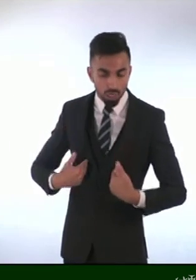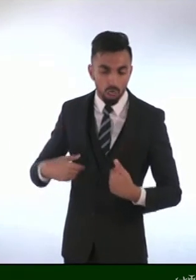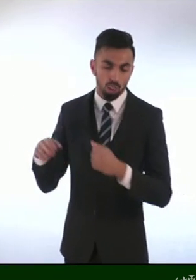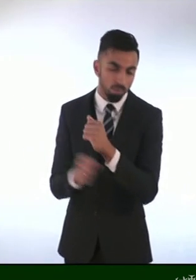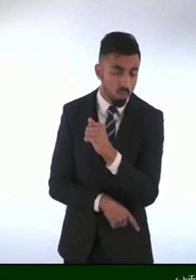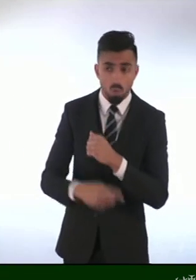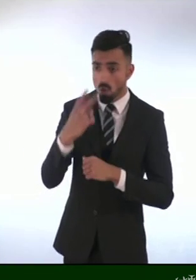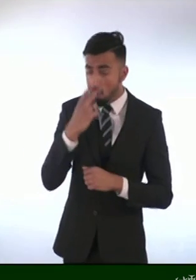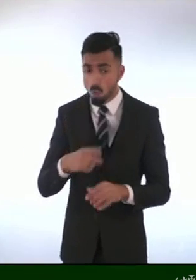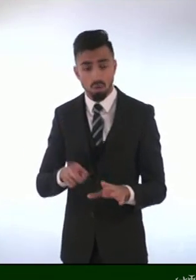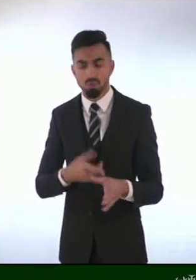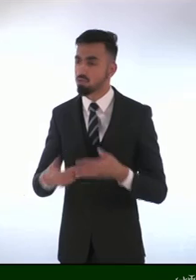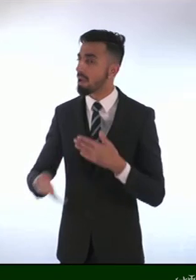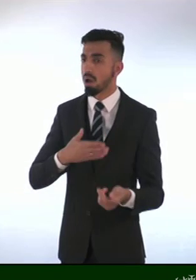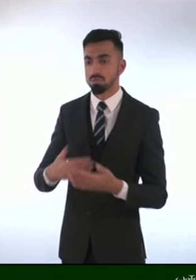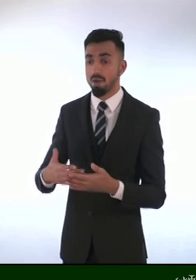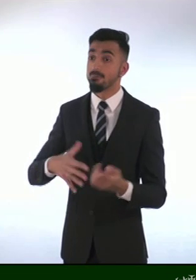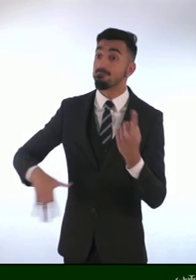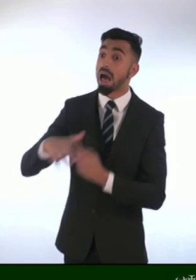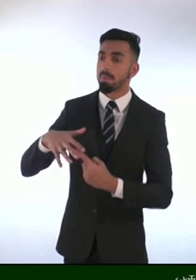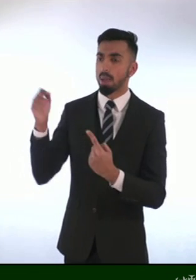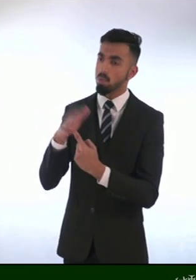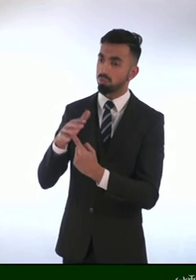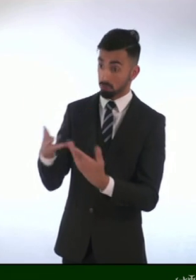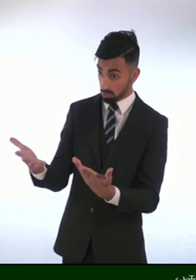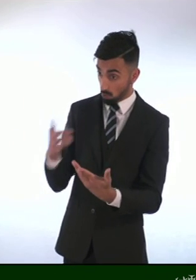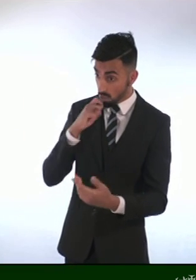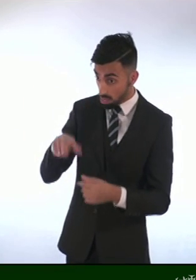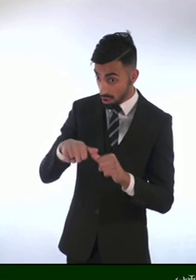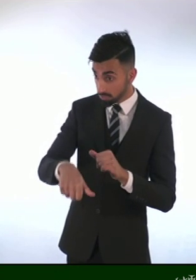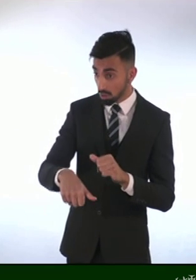I could not agree more strongly with what the honourable Lady said.